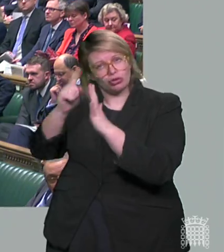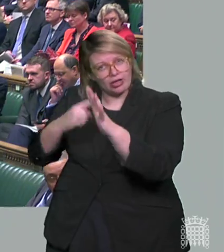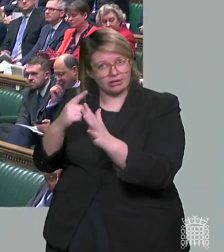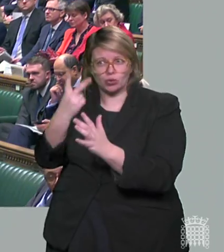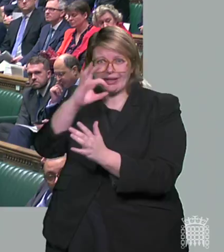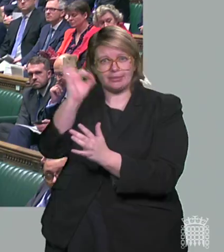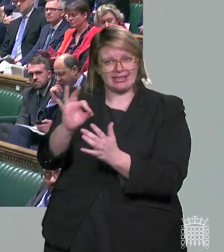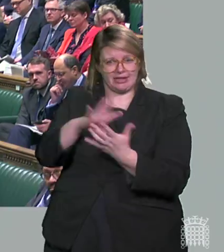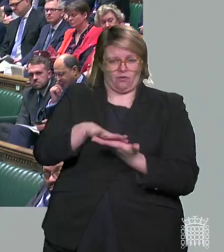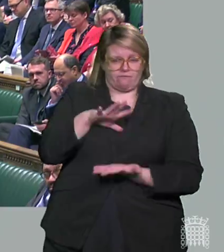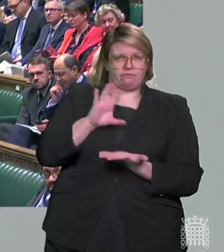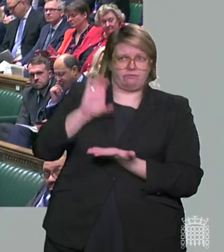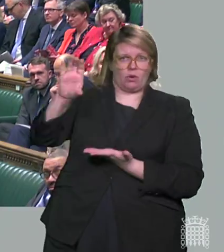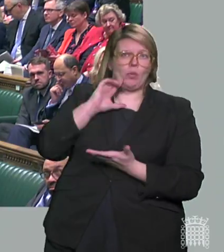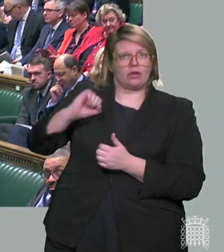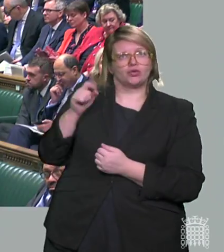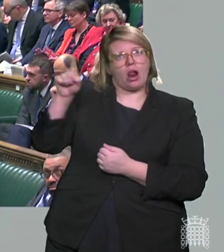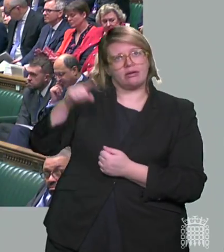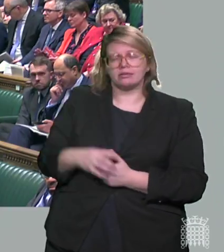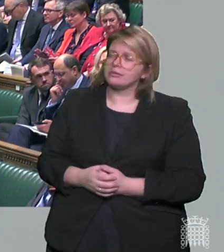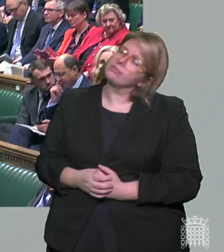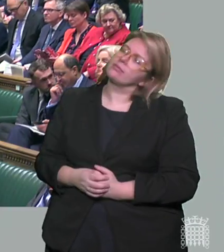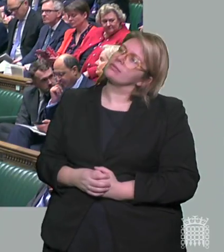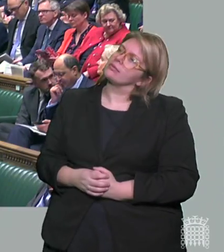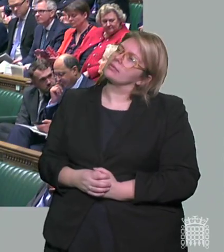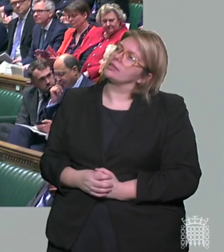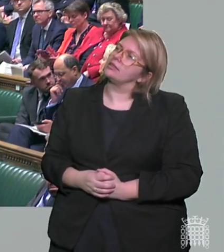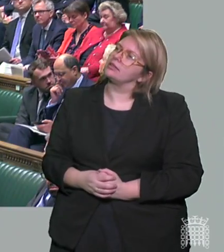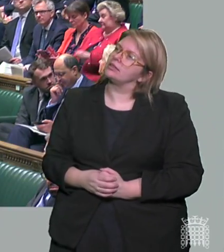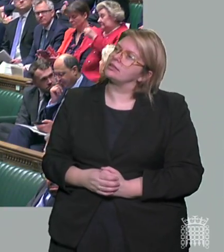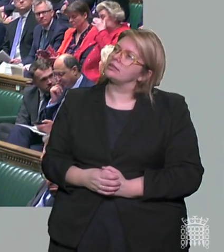I welcome the response of my honourable Friend.